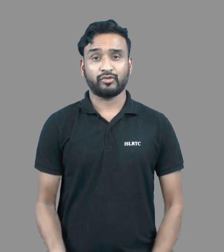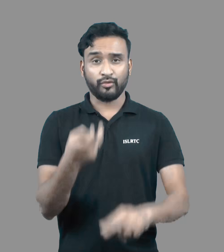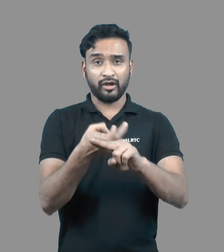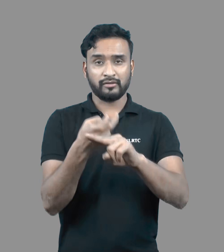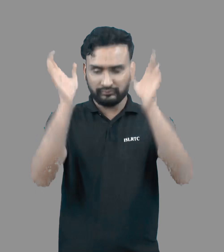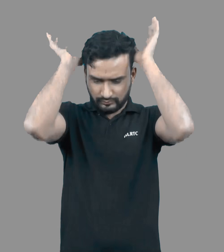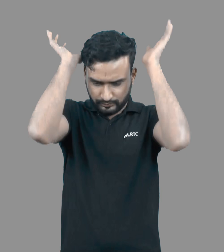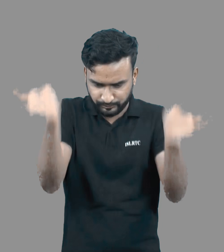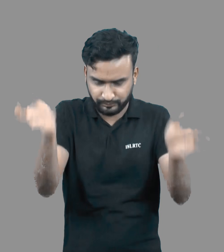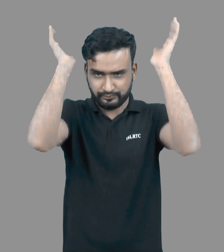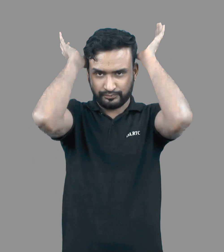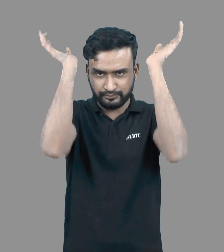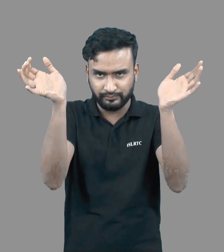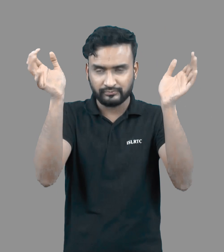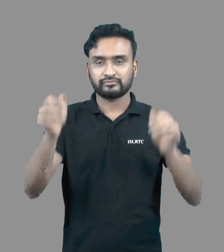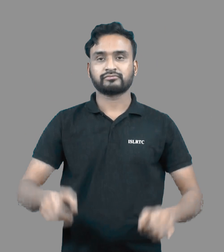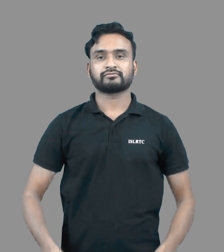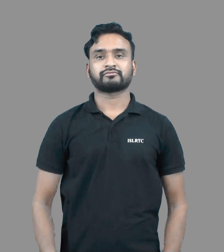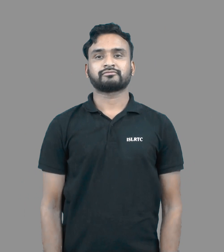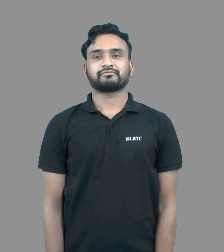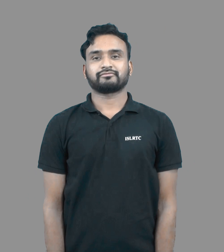Head Pan